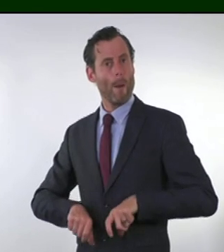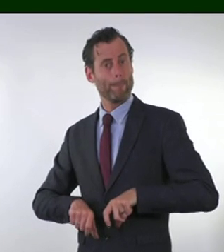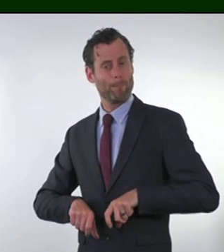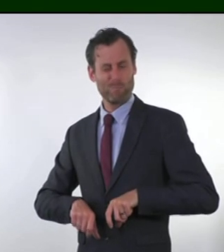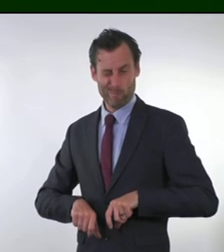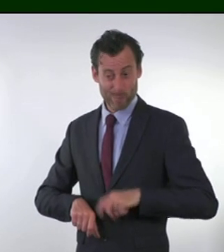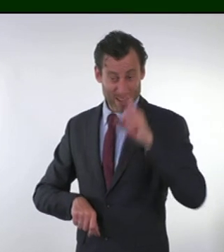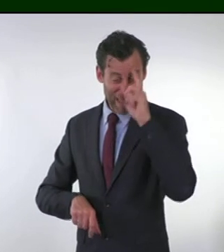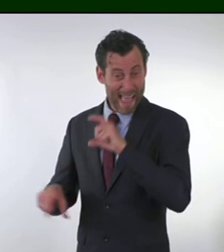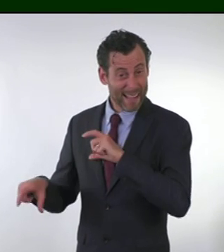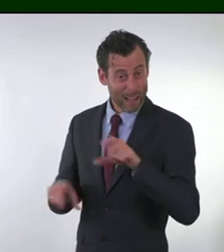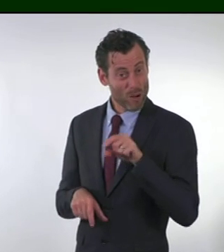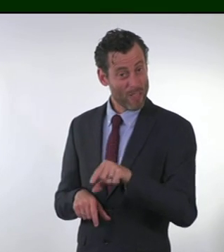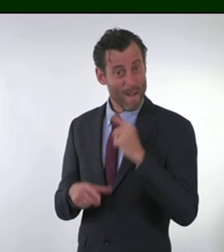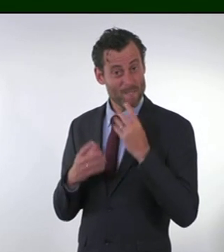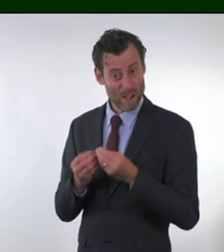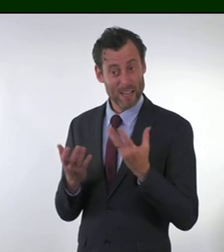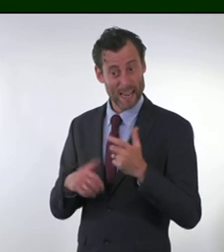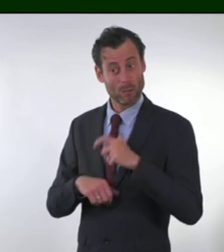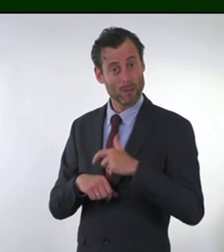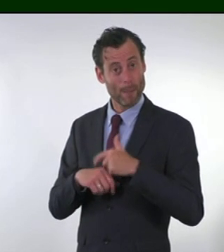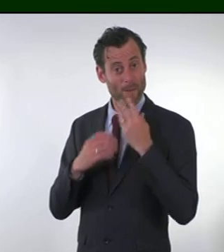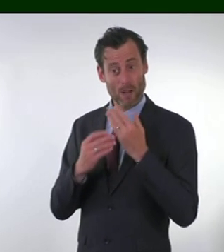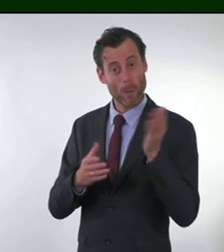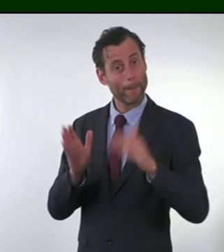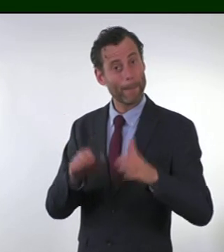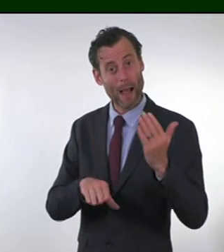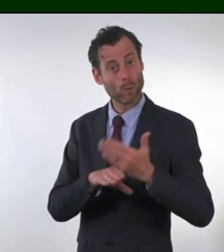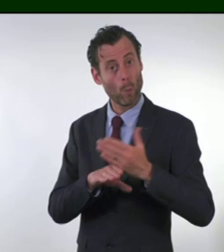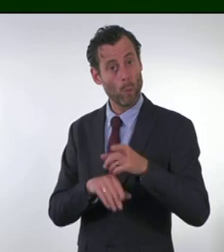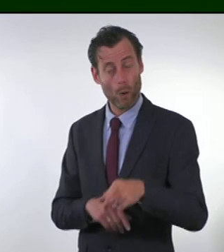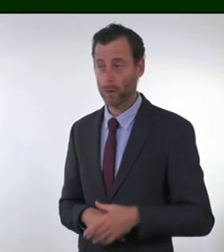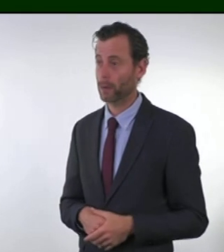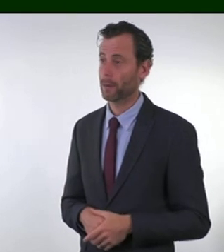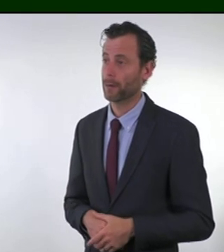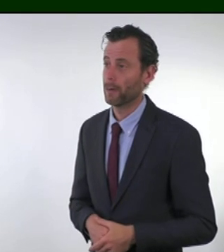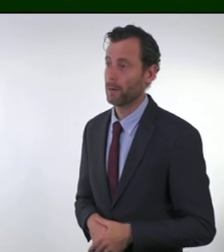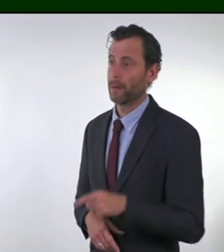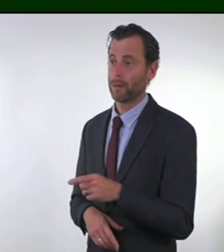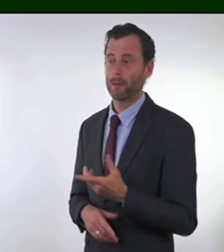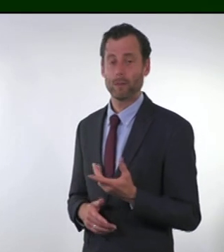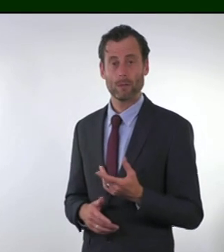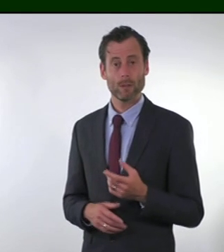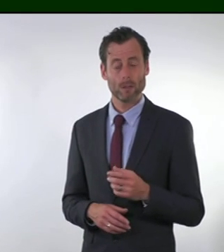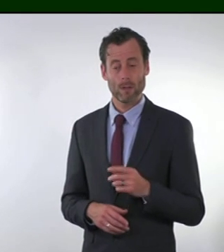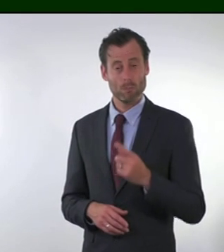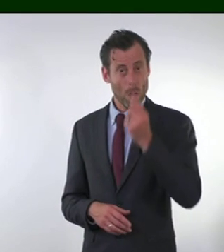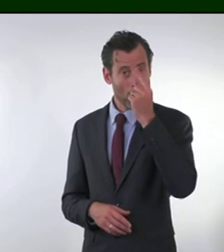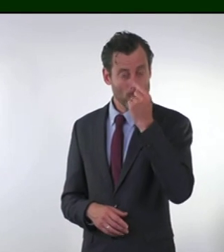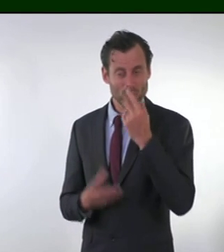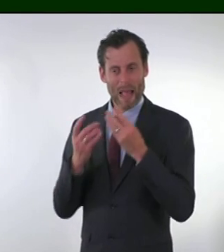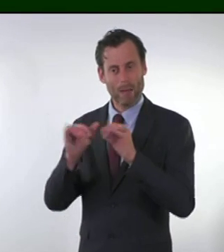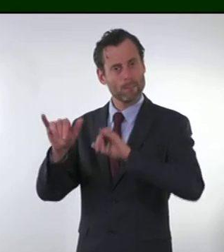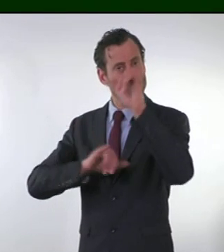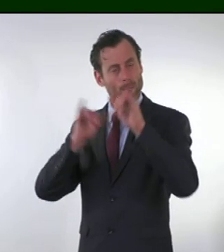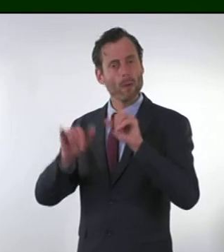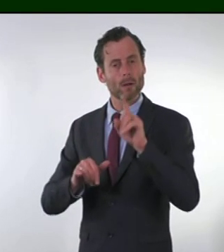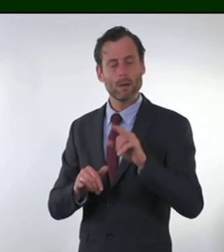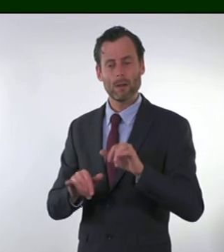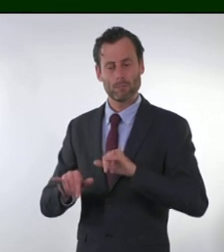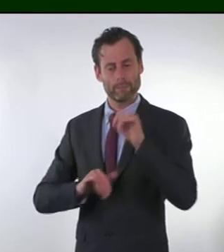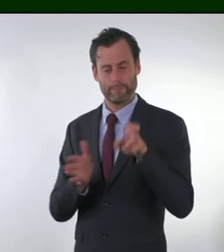May I also urge him to reflect over the summer on whether a cut or suspension of air passenger duty would be the best way to get the aviation sector back to health for next year?